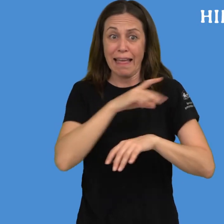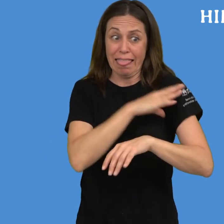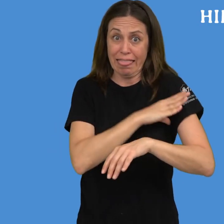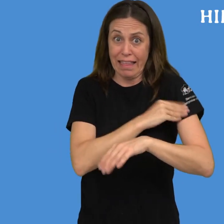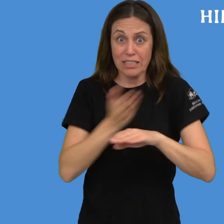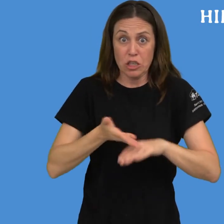tensión